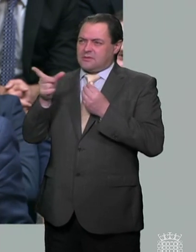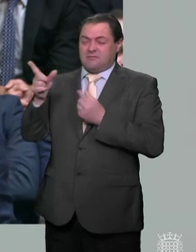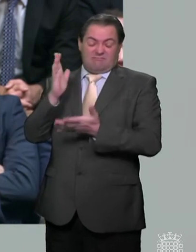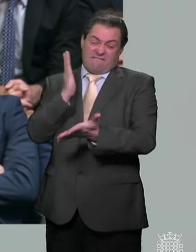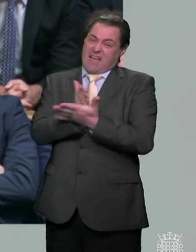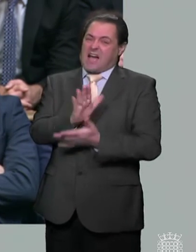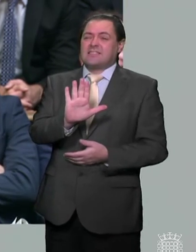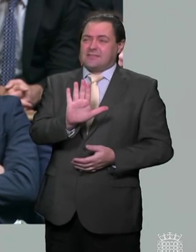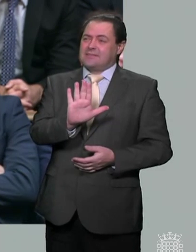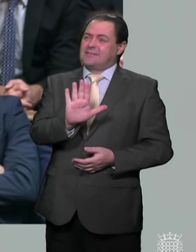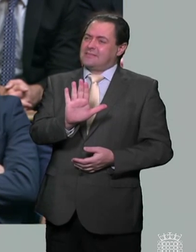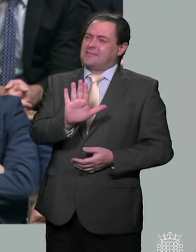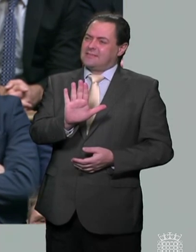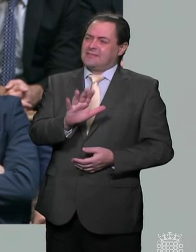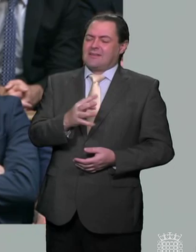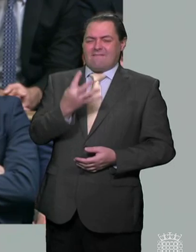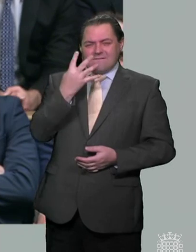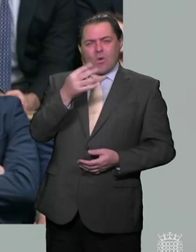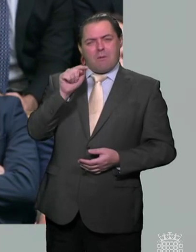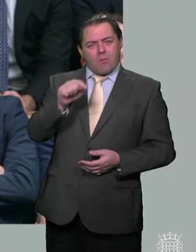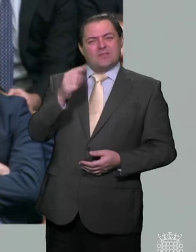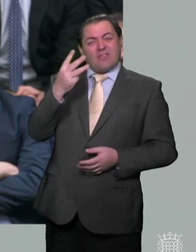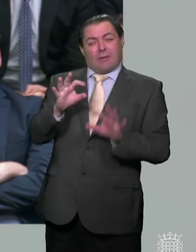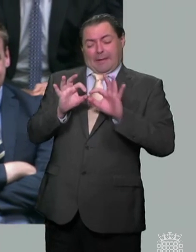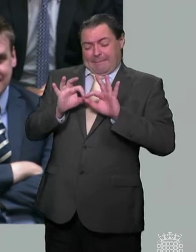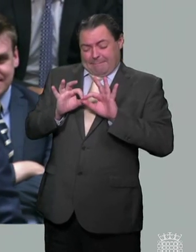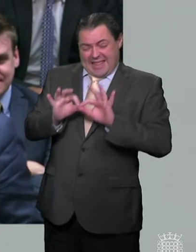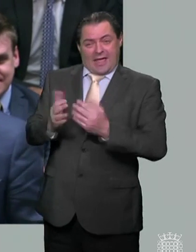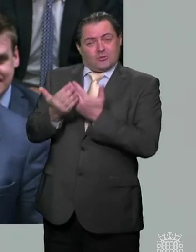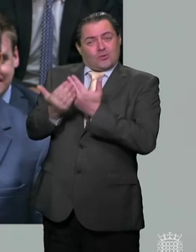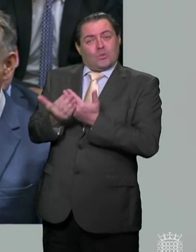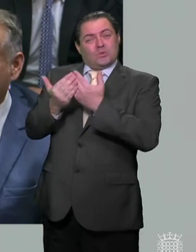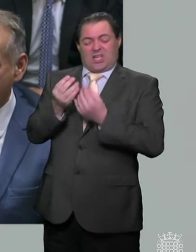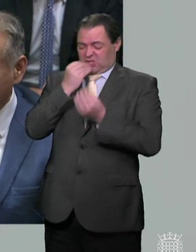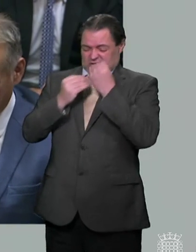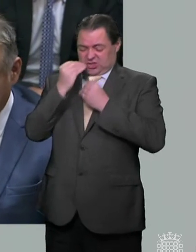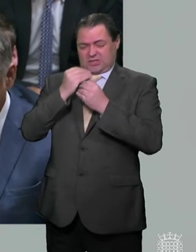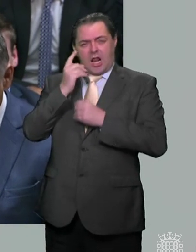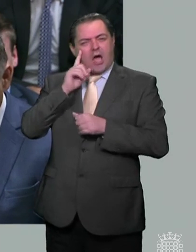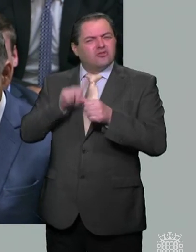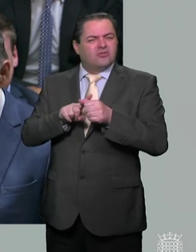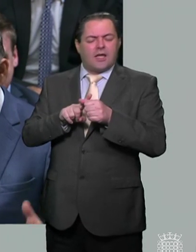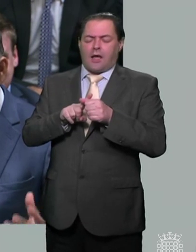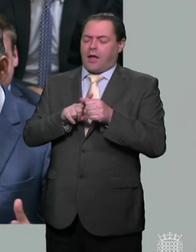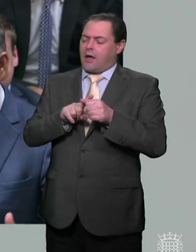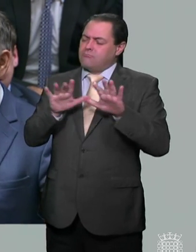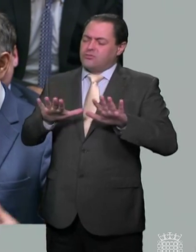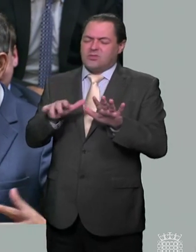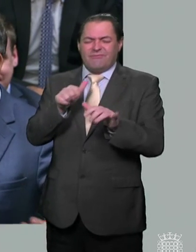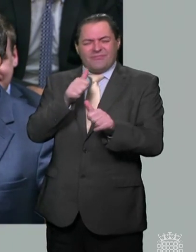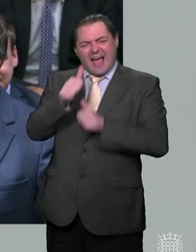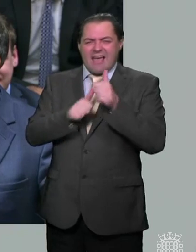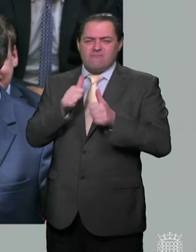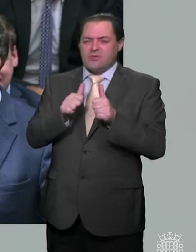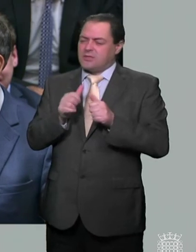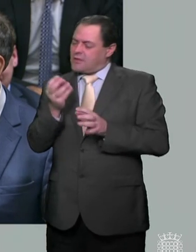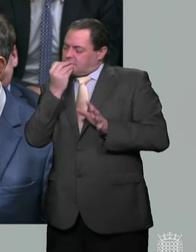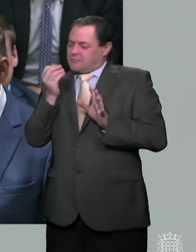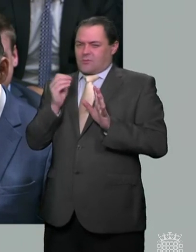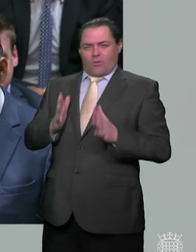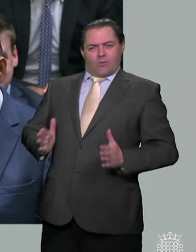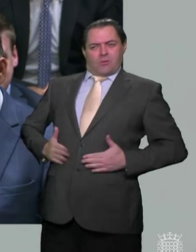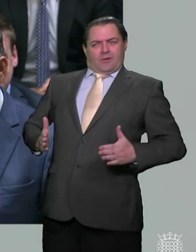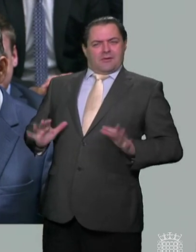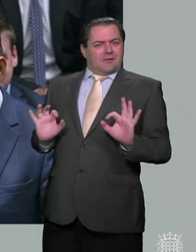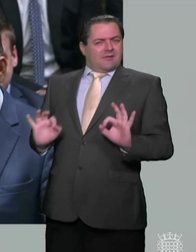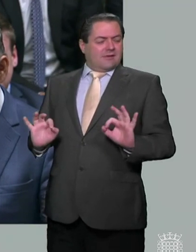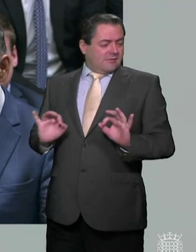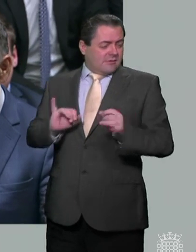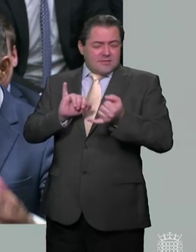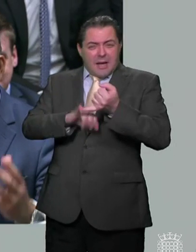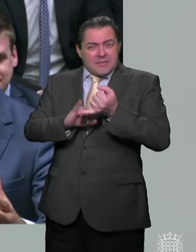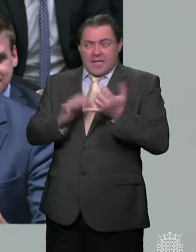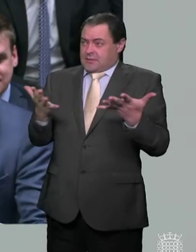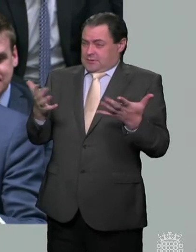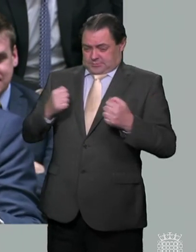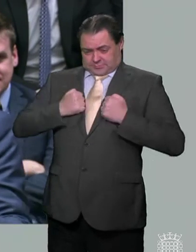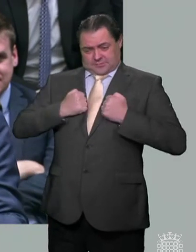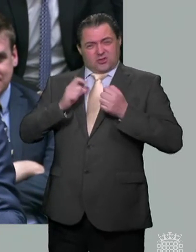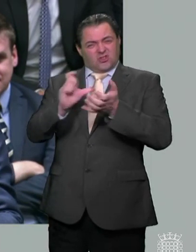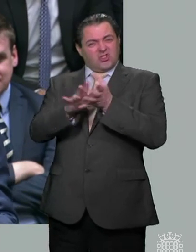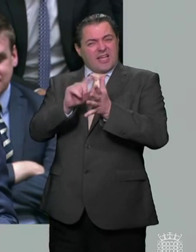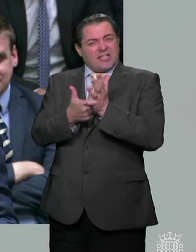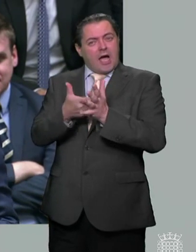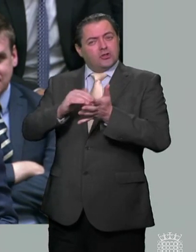A massive 4.3 billion toasties were consumed last year—they are the nation’s favourite snack—and glorious Somerset is the home of cheddar cheese.